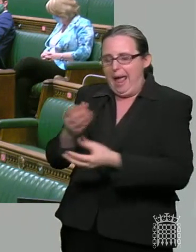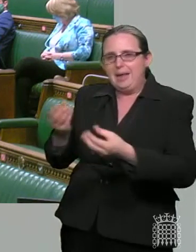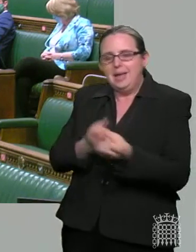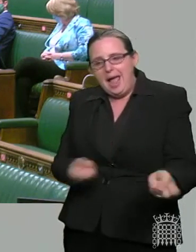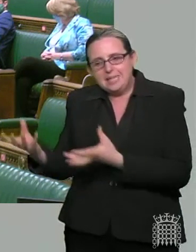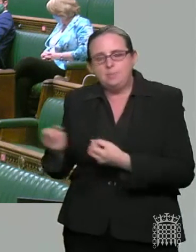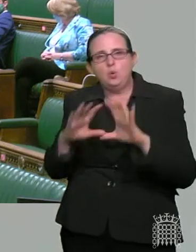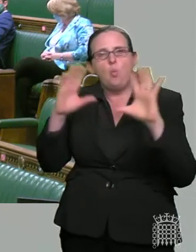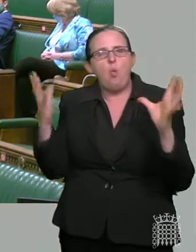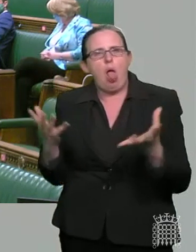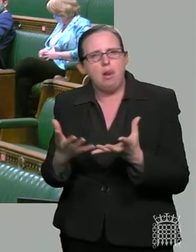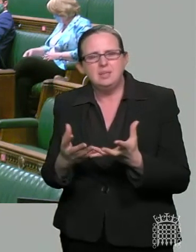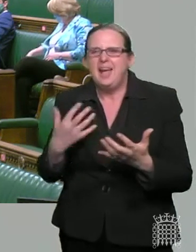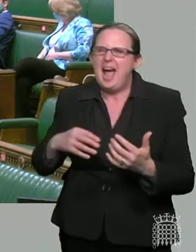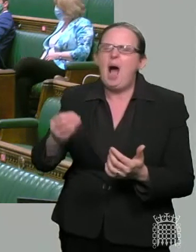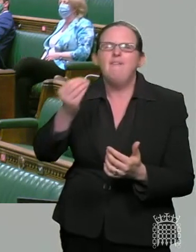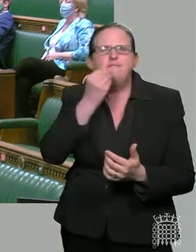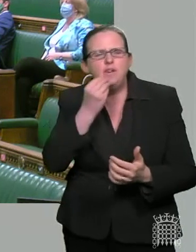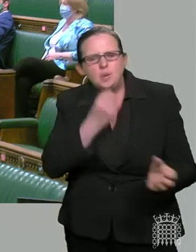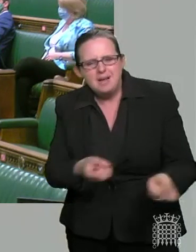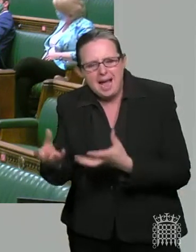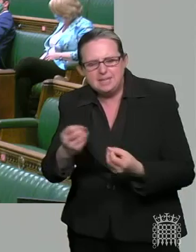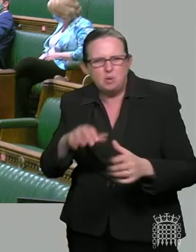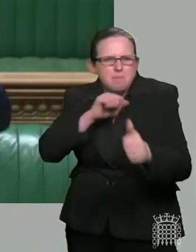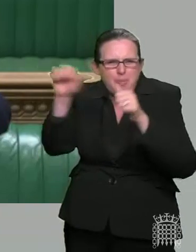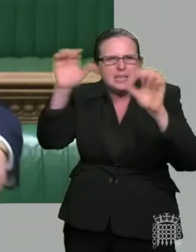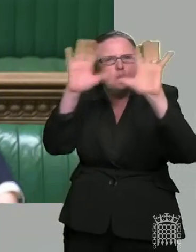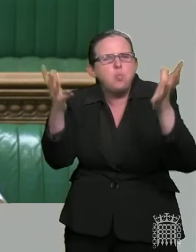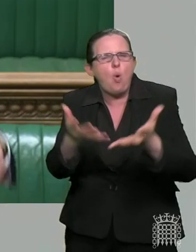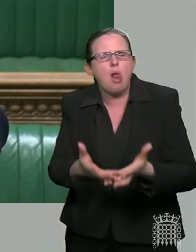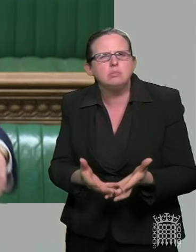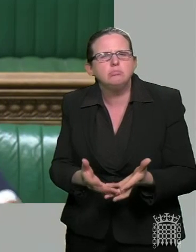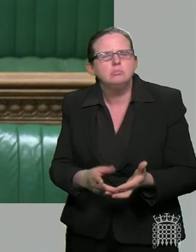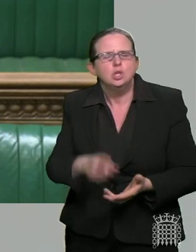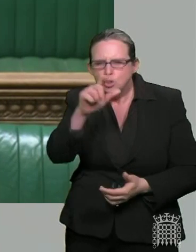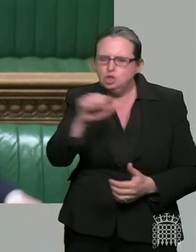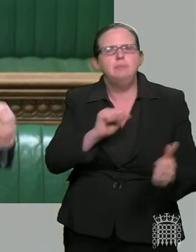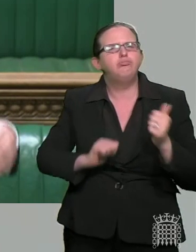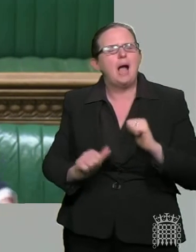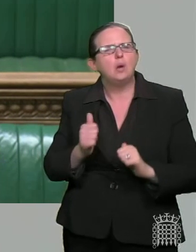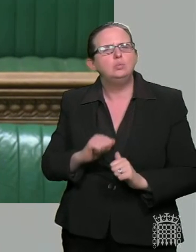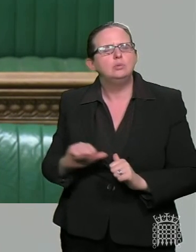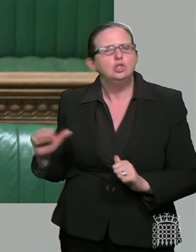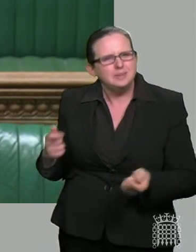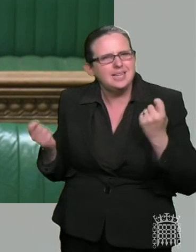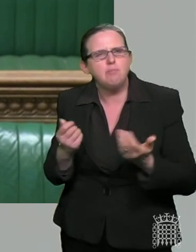Our food exports are second to none. He should be proud of that and he should be celebrating that.